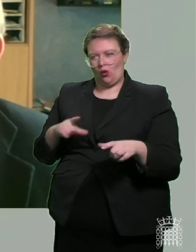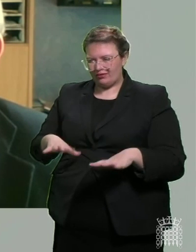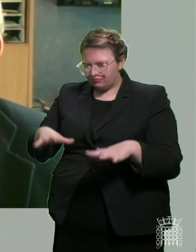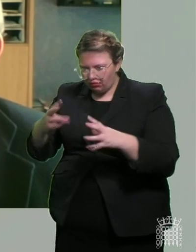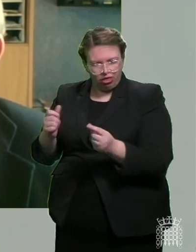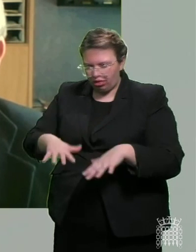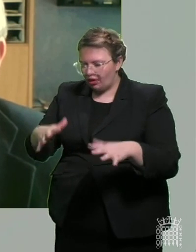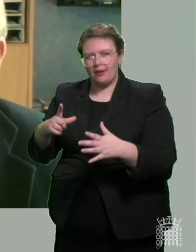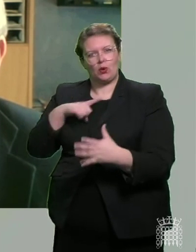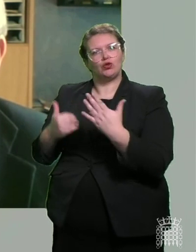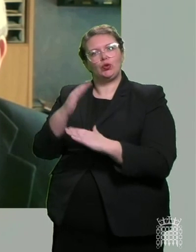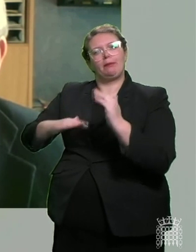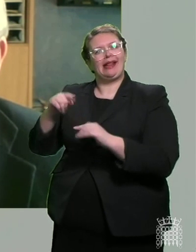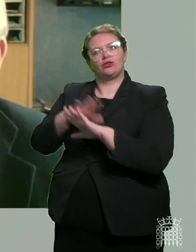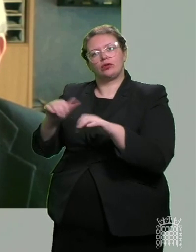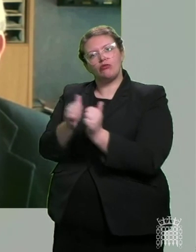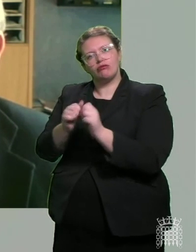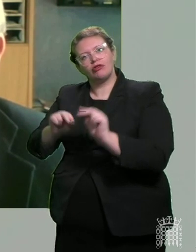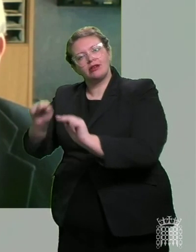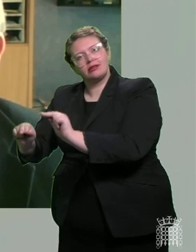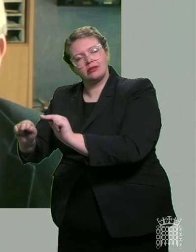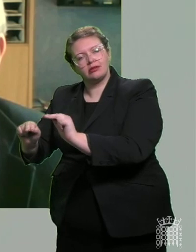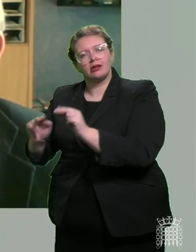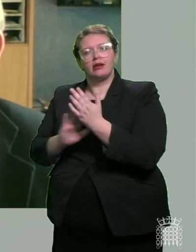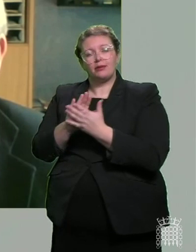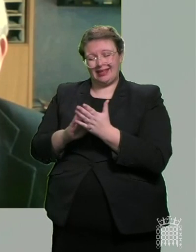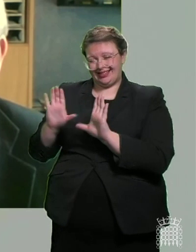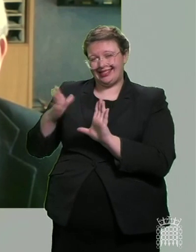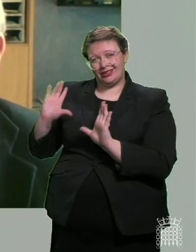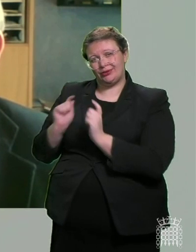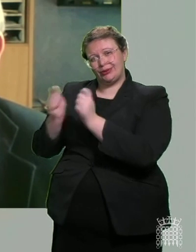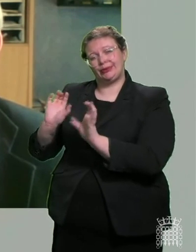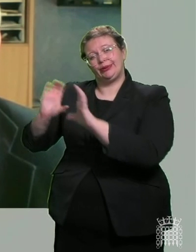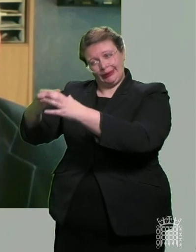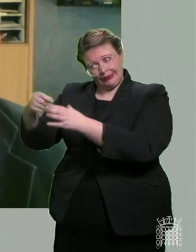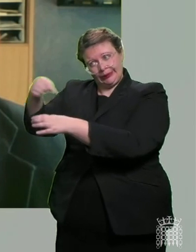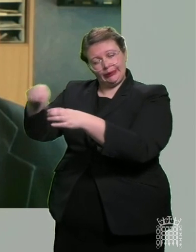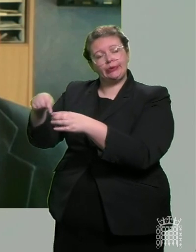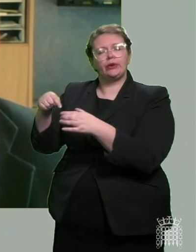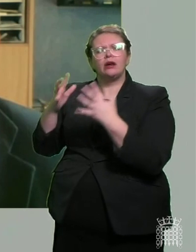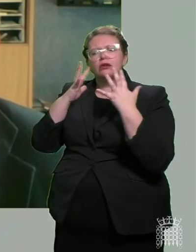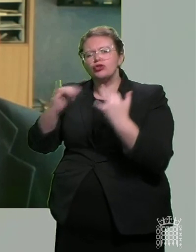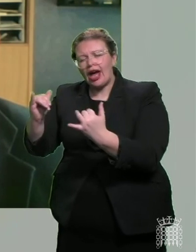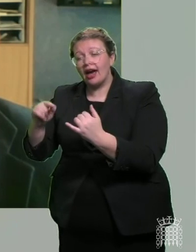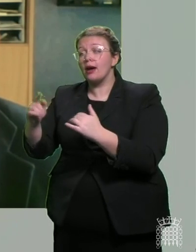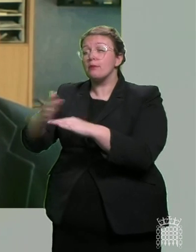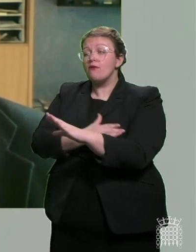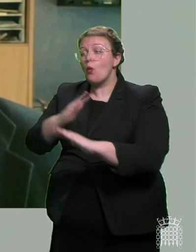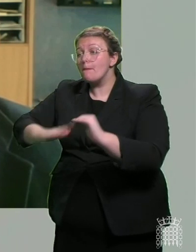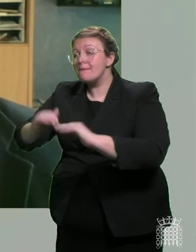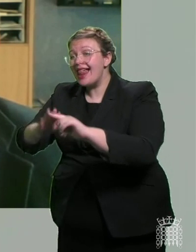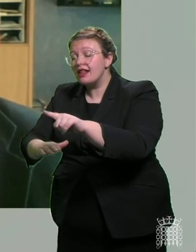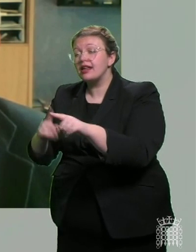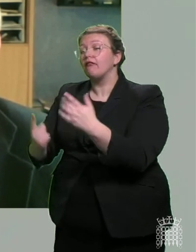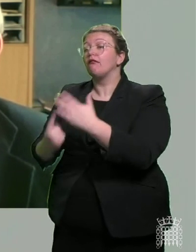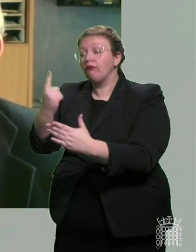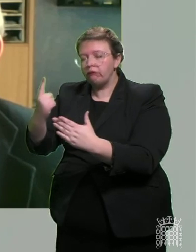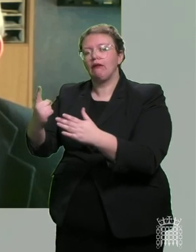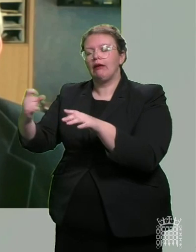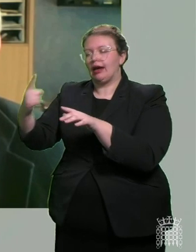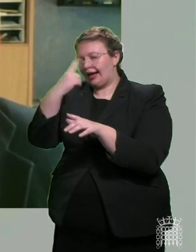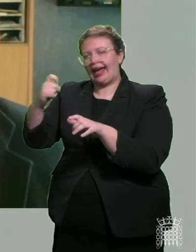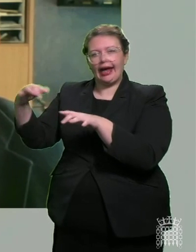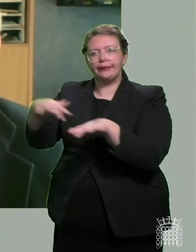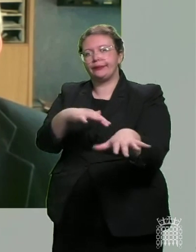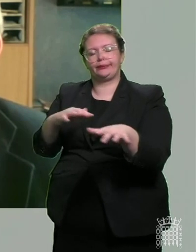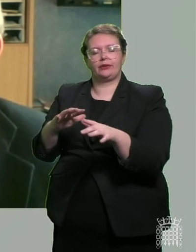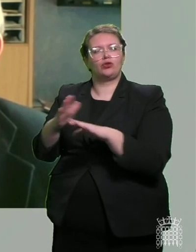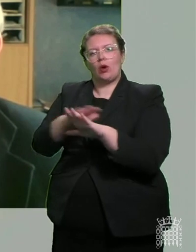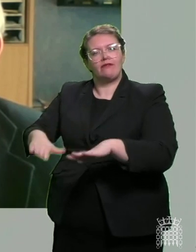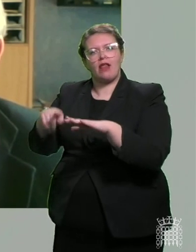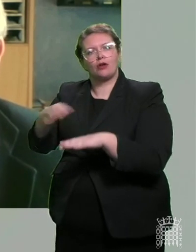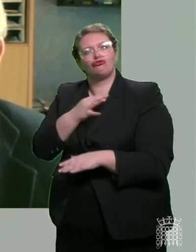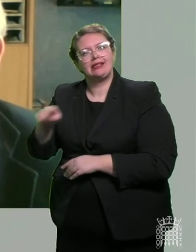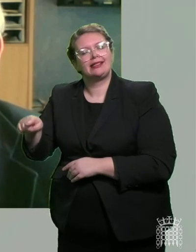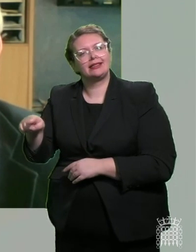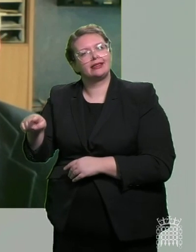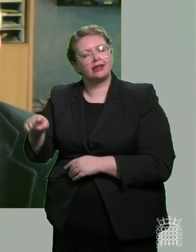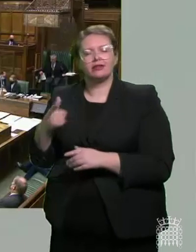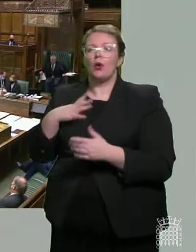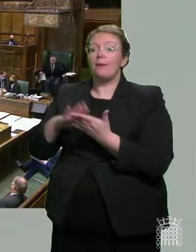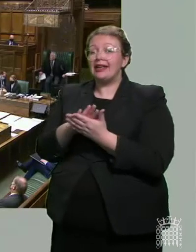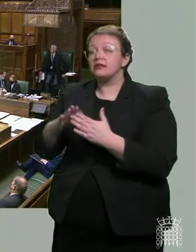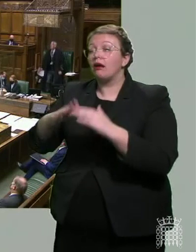begin, a full assessment is made of the local drainage capacity and if that capacity would be inadequate, the development does not begin until the infrastructure is upgraded?